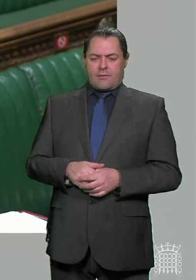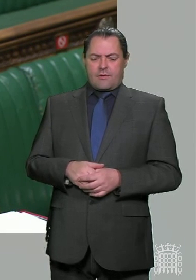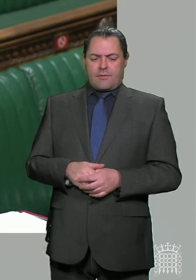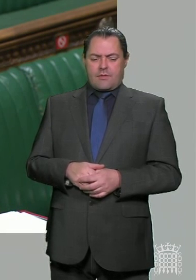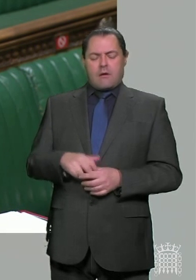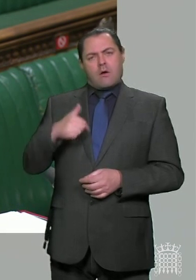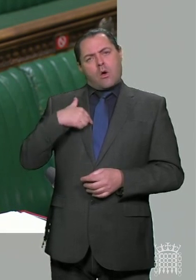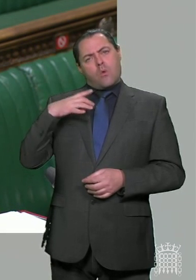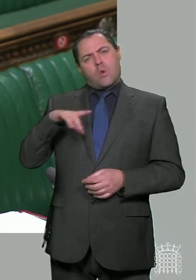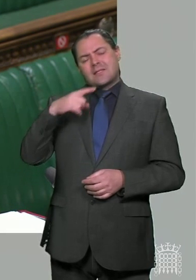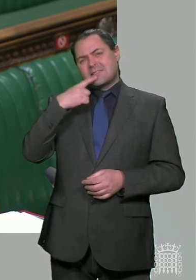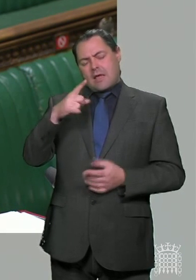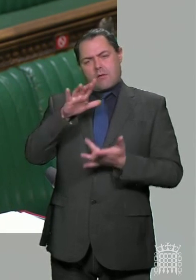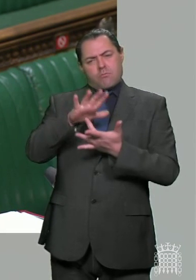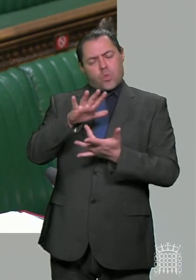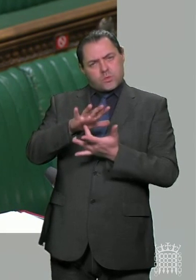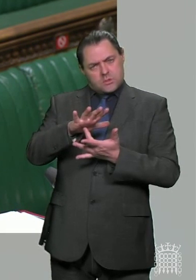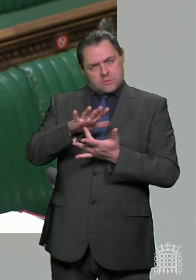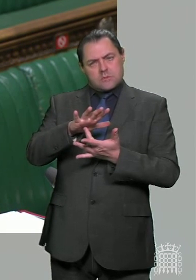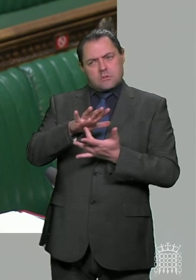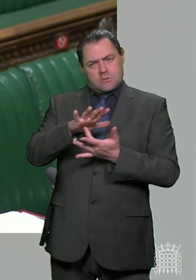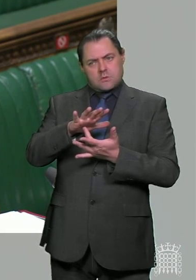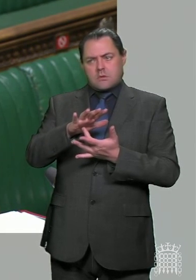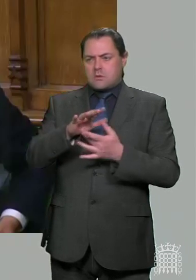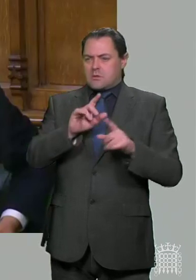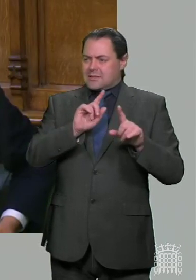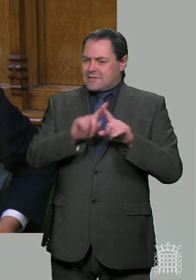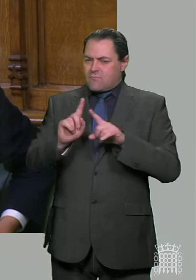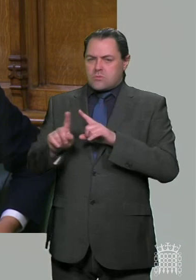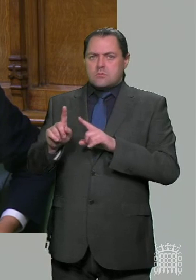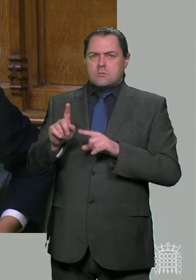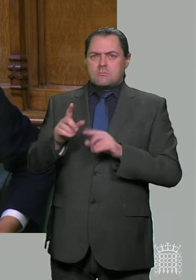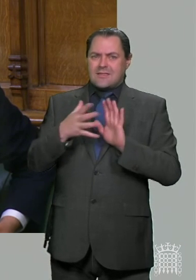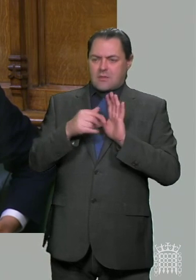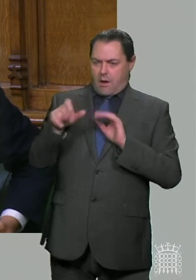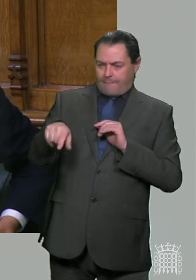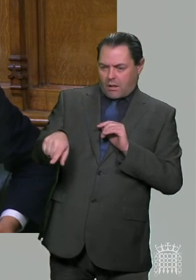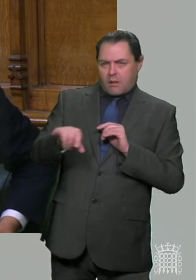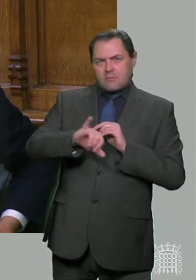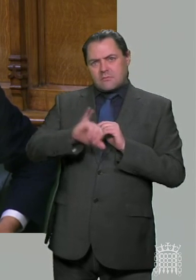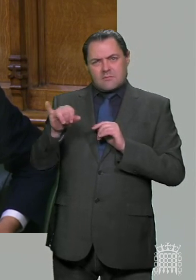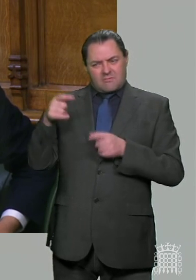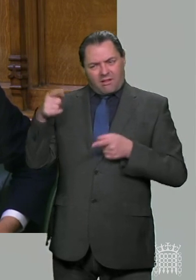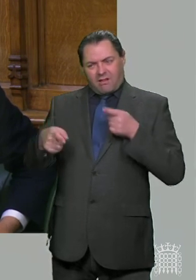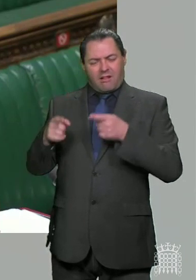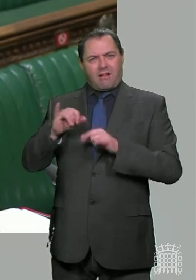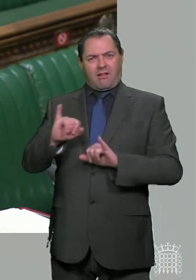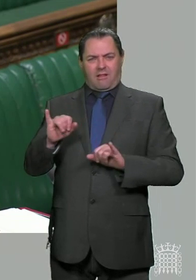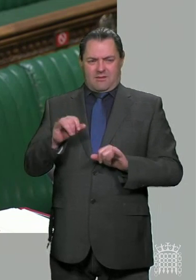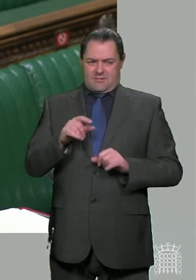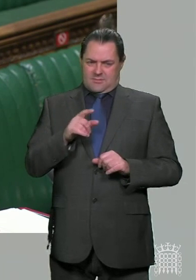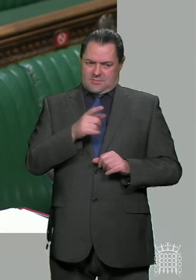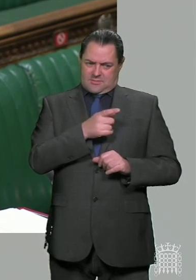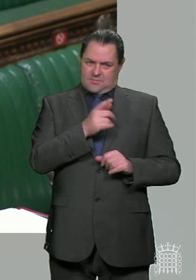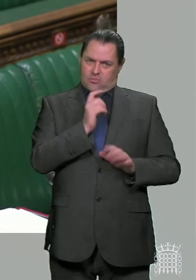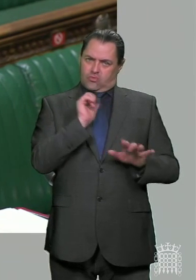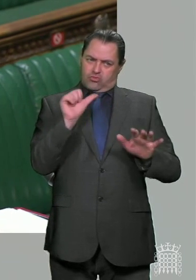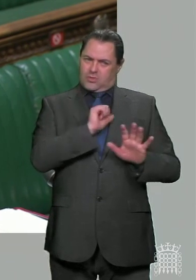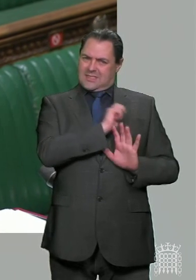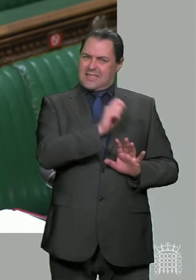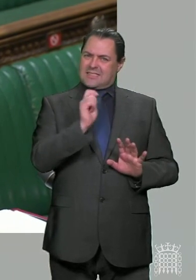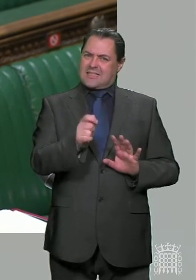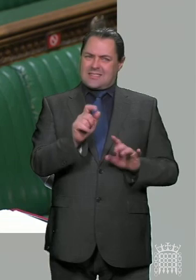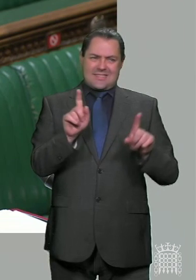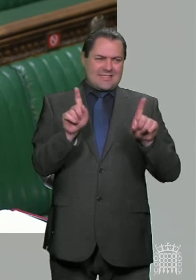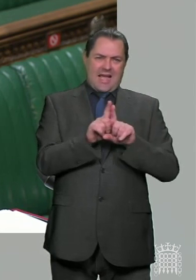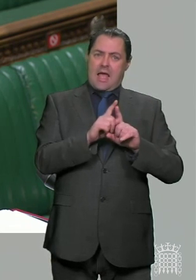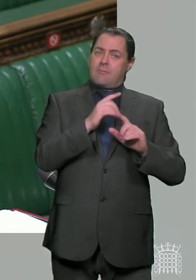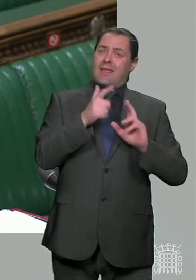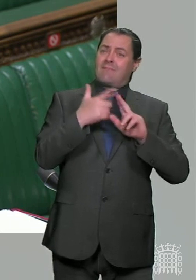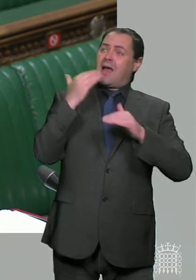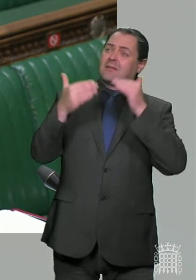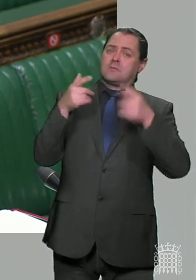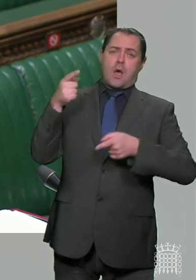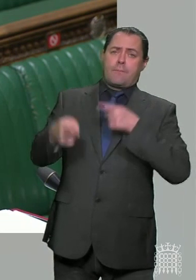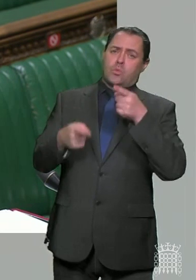All I can say is it is very important that cases like that—injustices such as that suffered by Tony—receive the full force of the law.